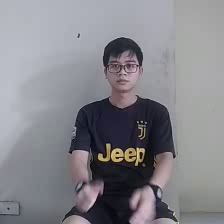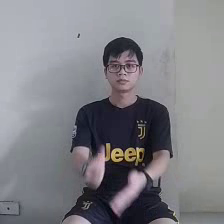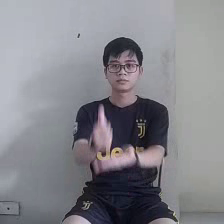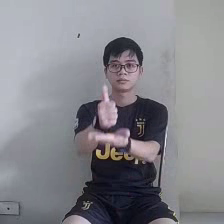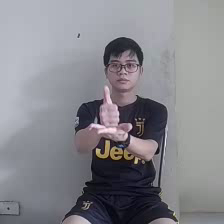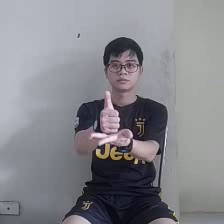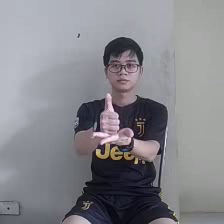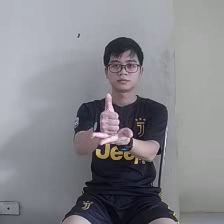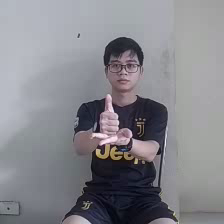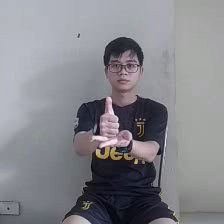Giúp